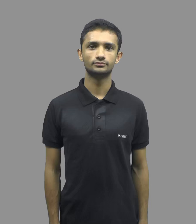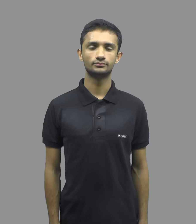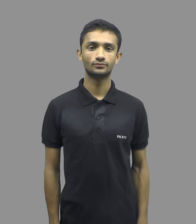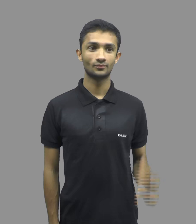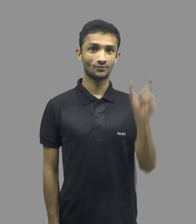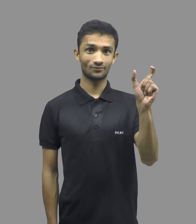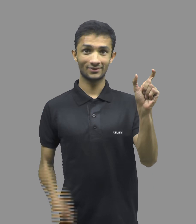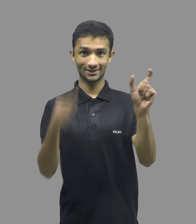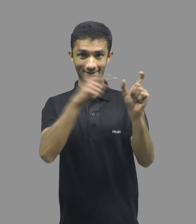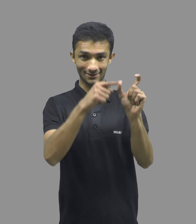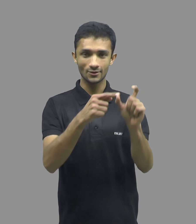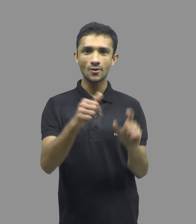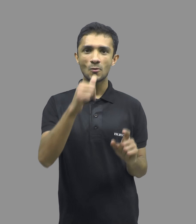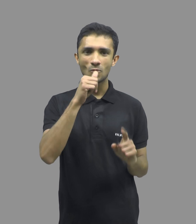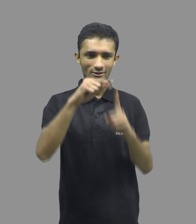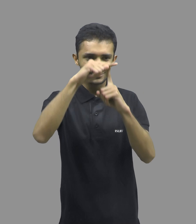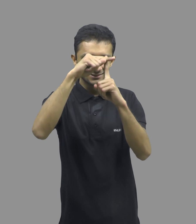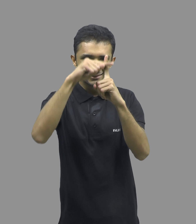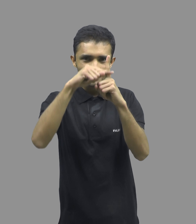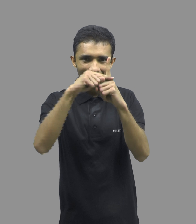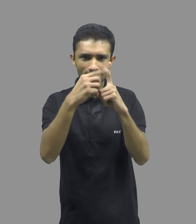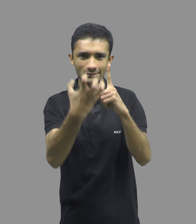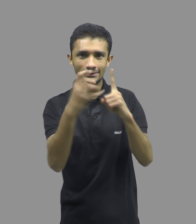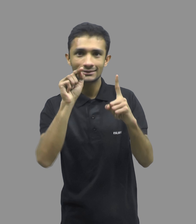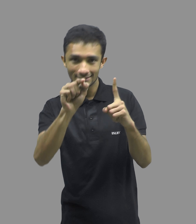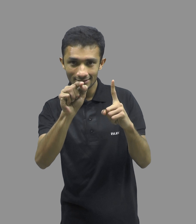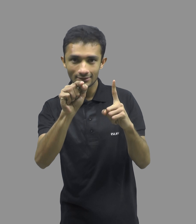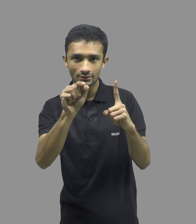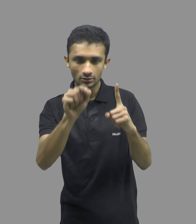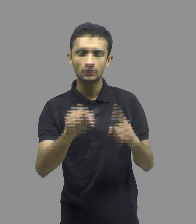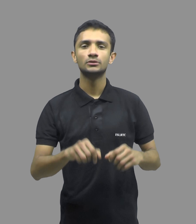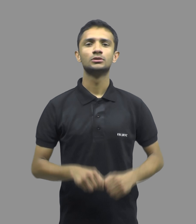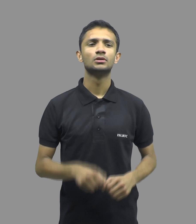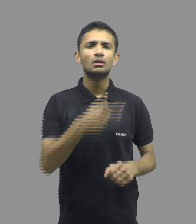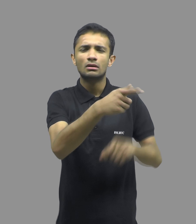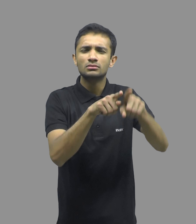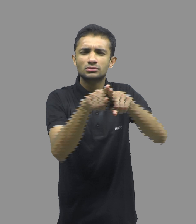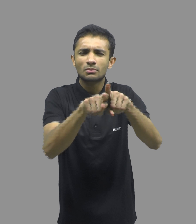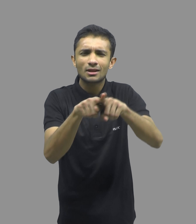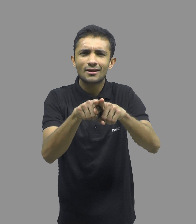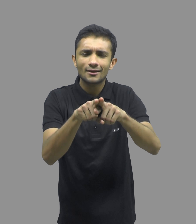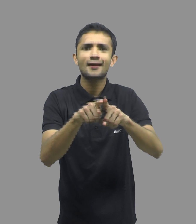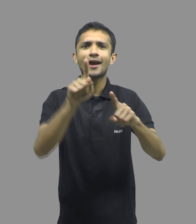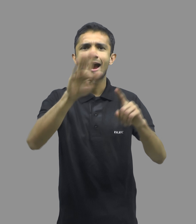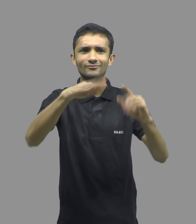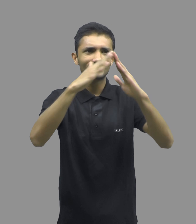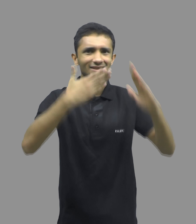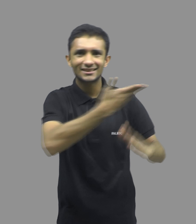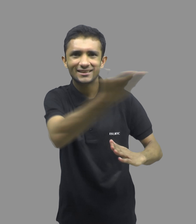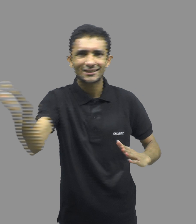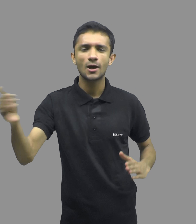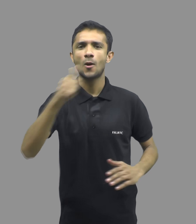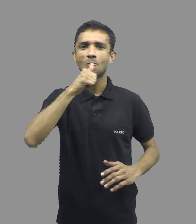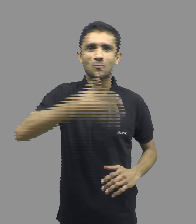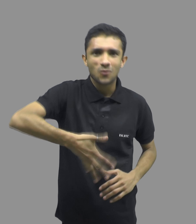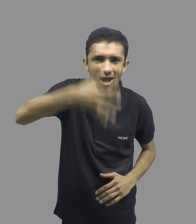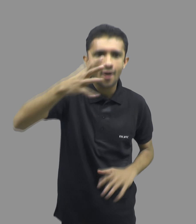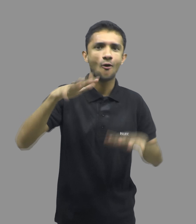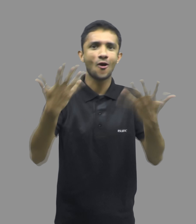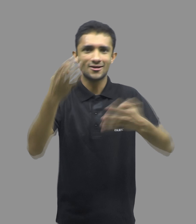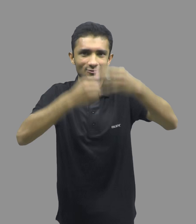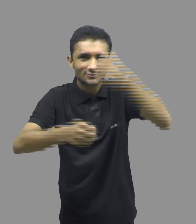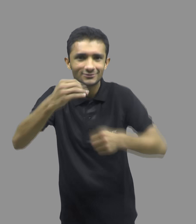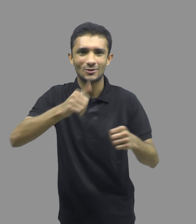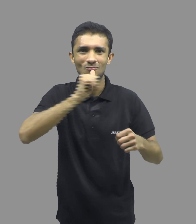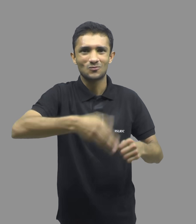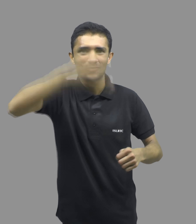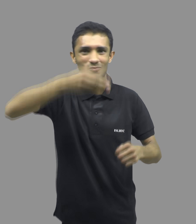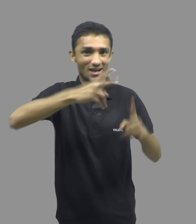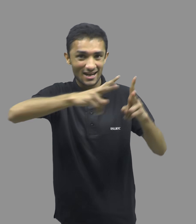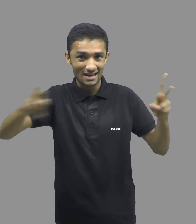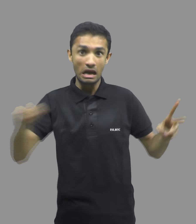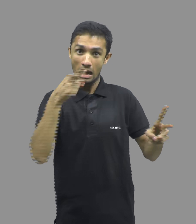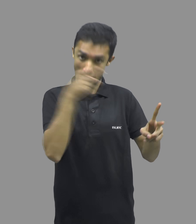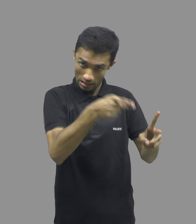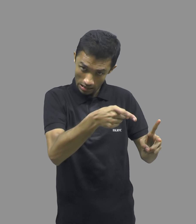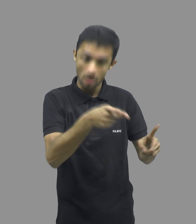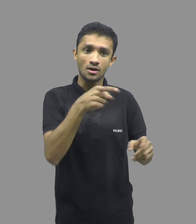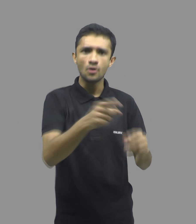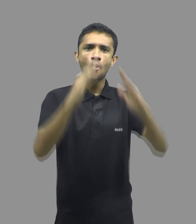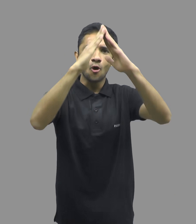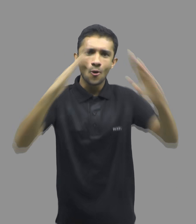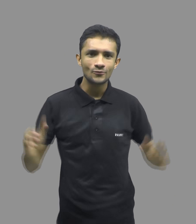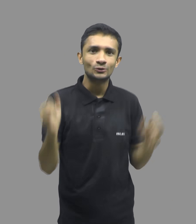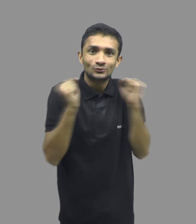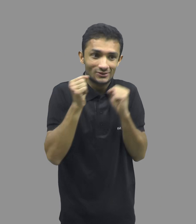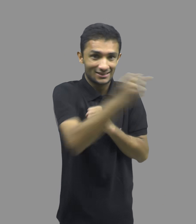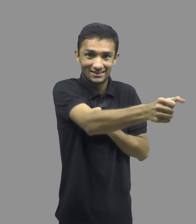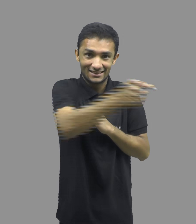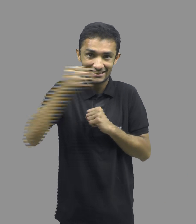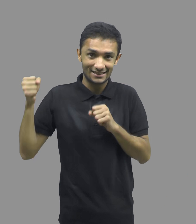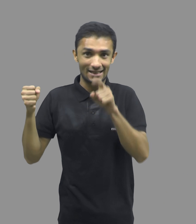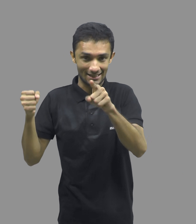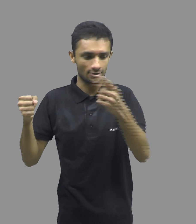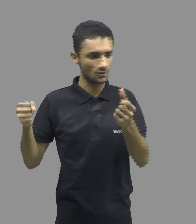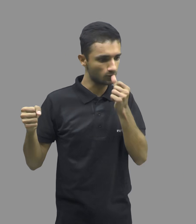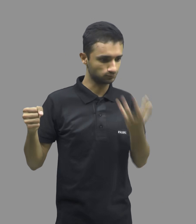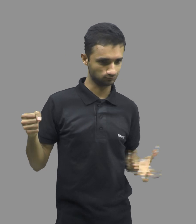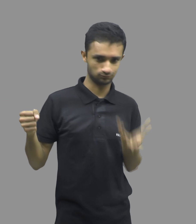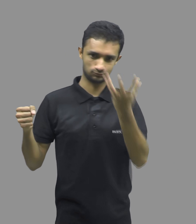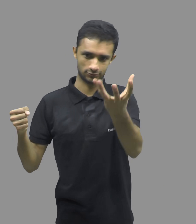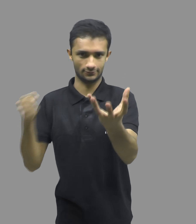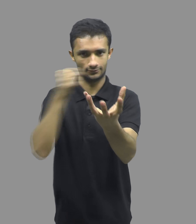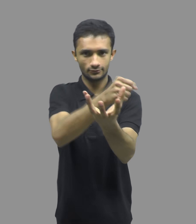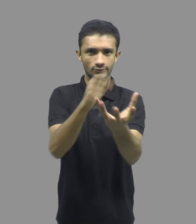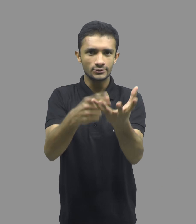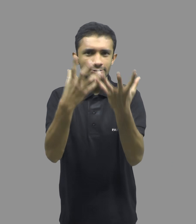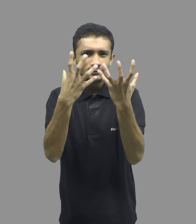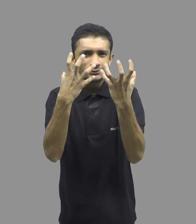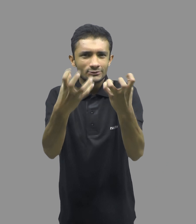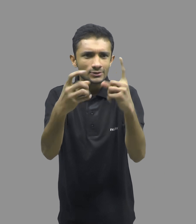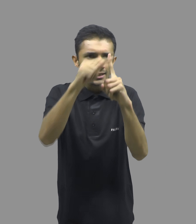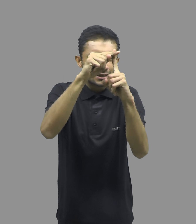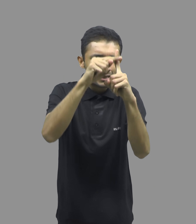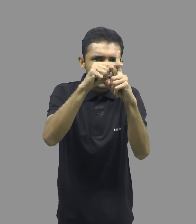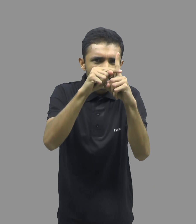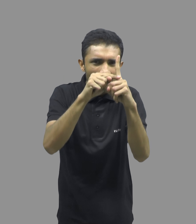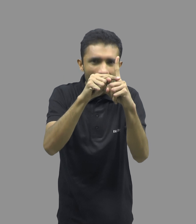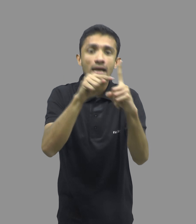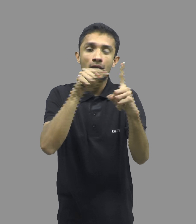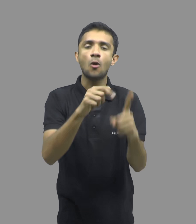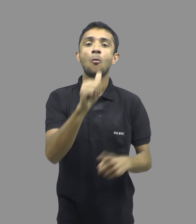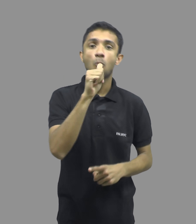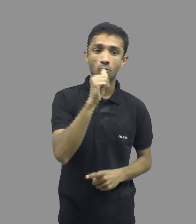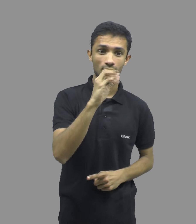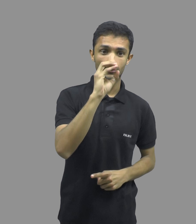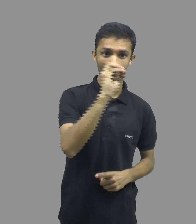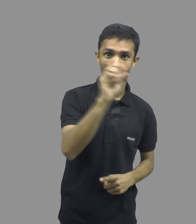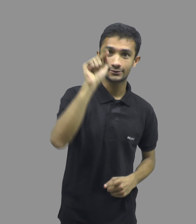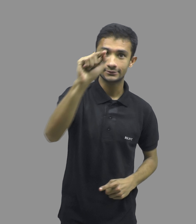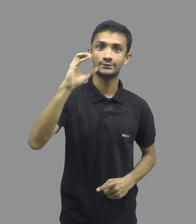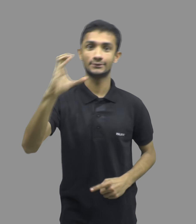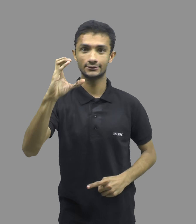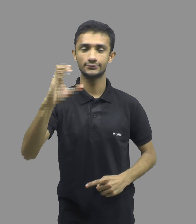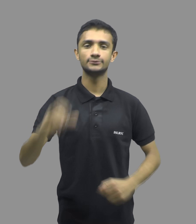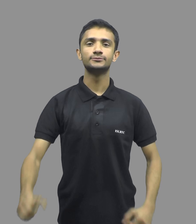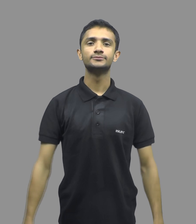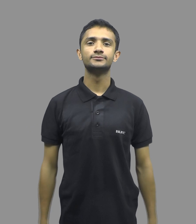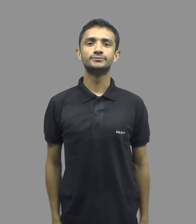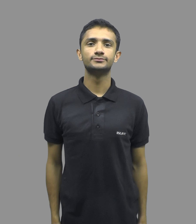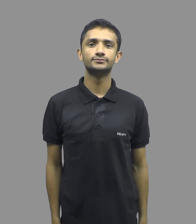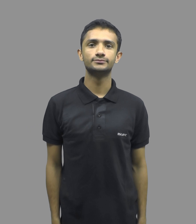Freezing Point